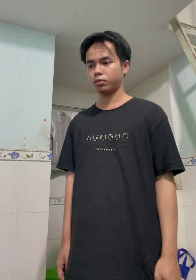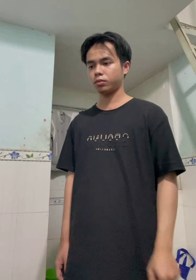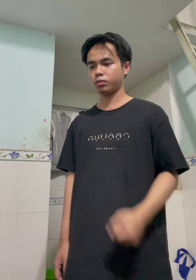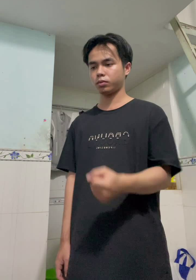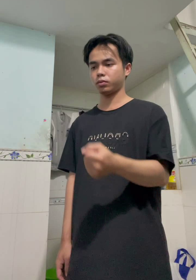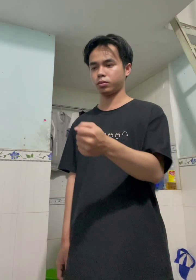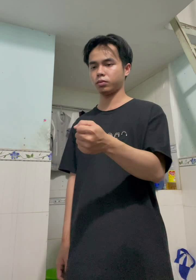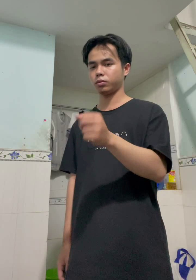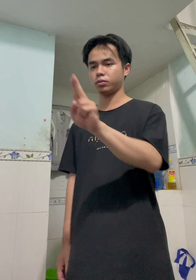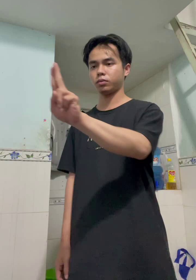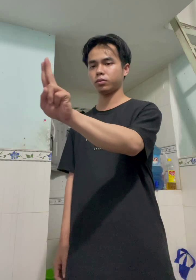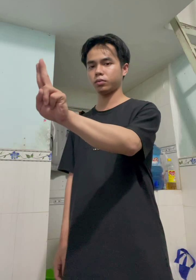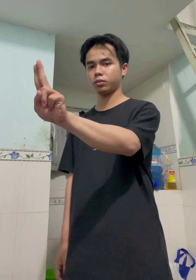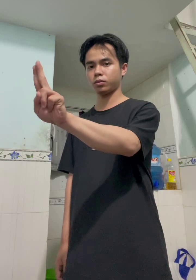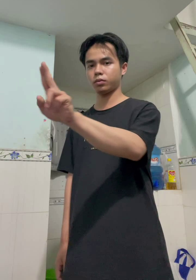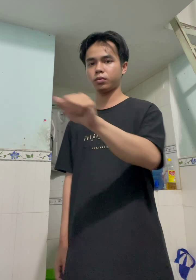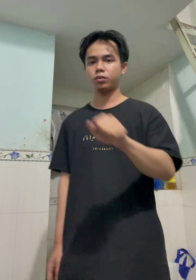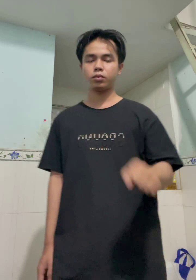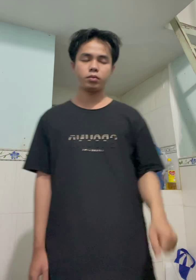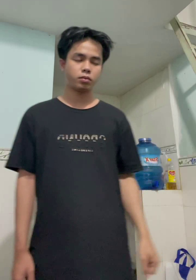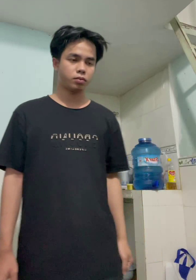u